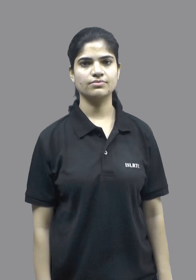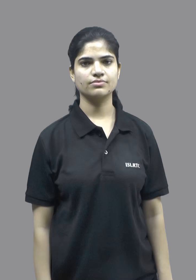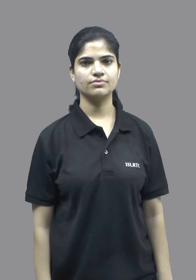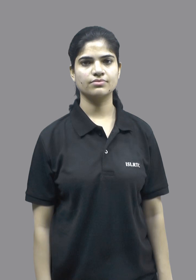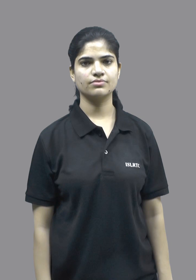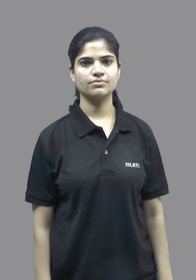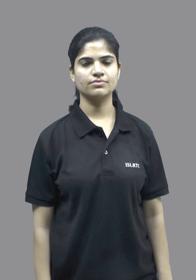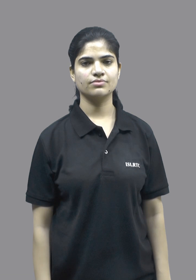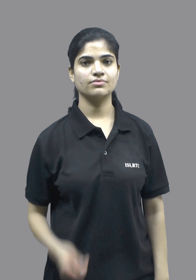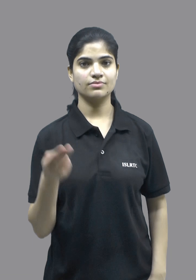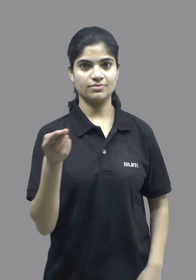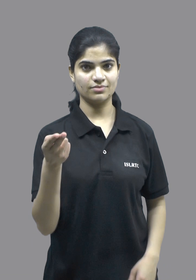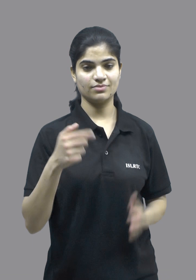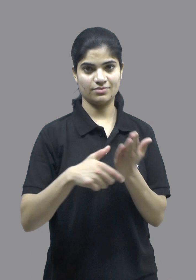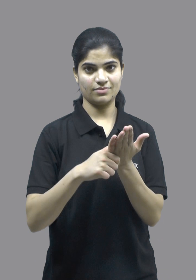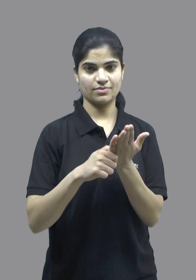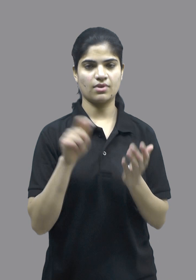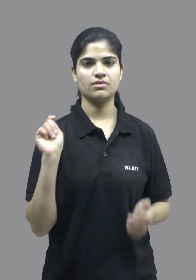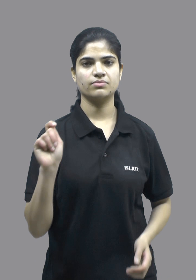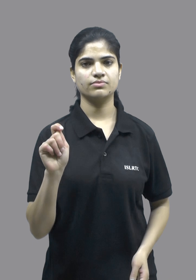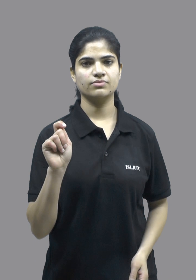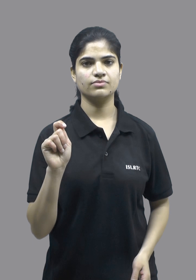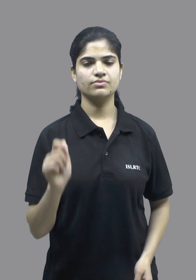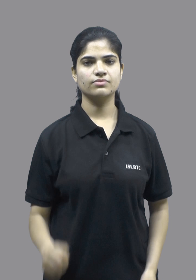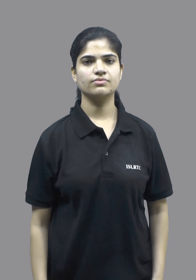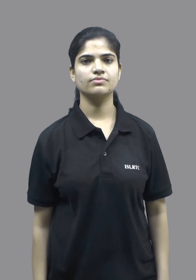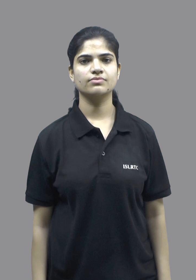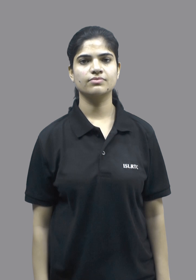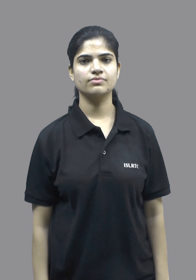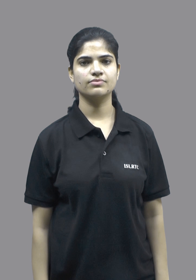Bus Conductor